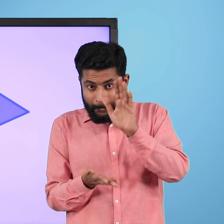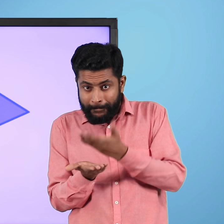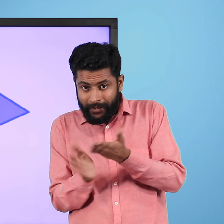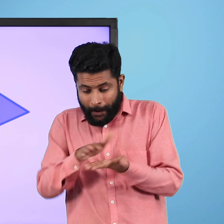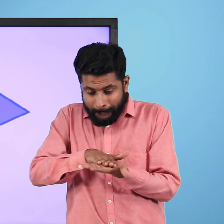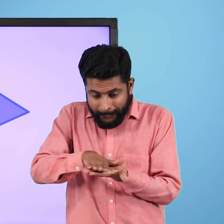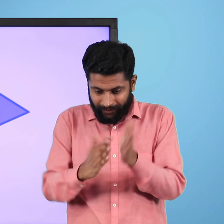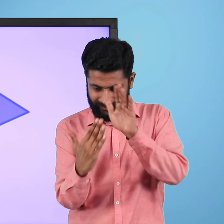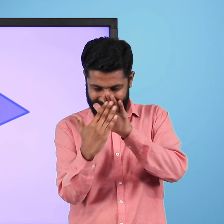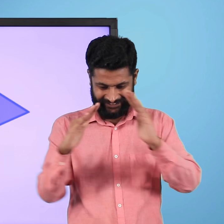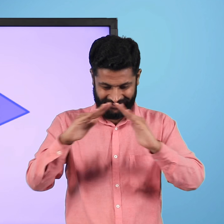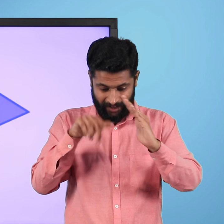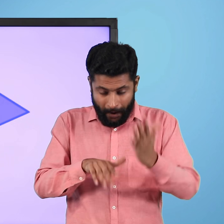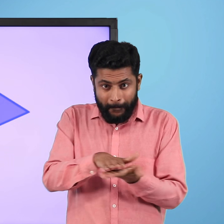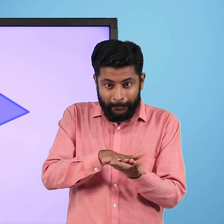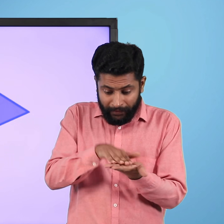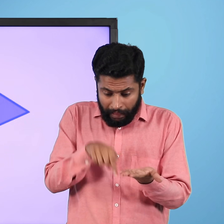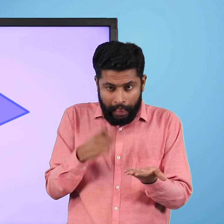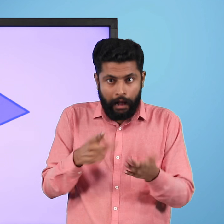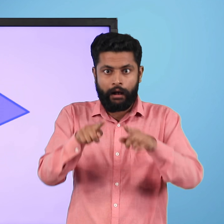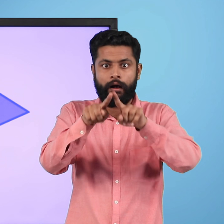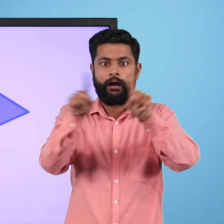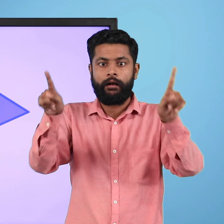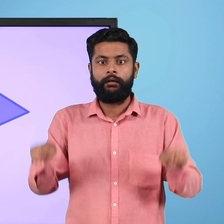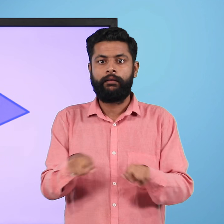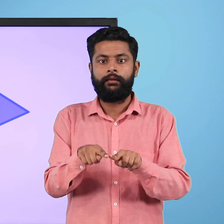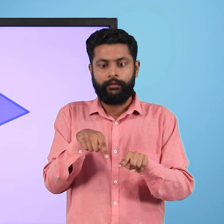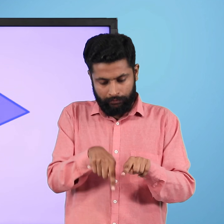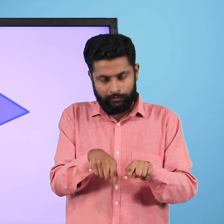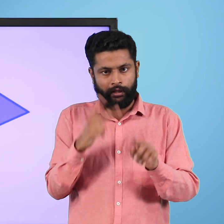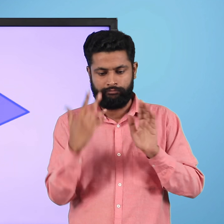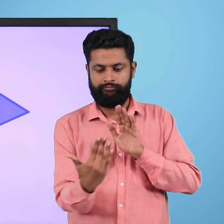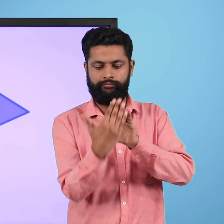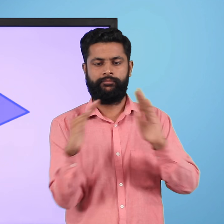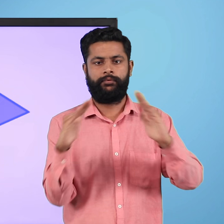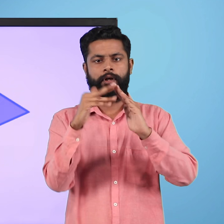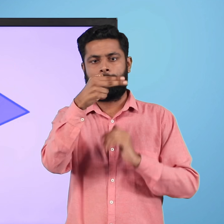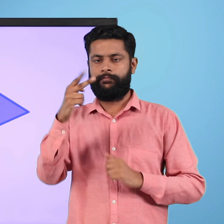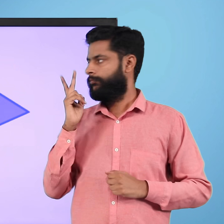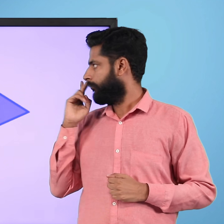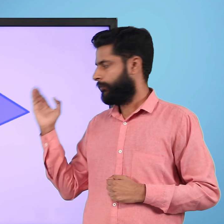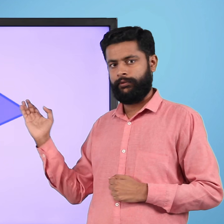and the other faces are triangles.